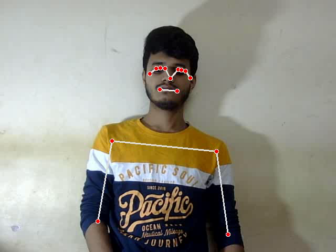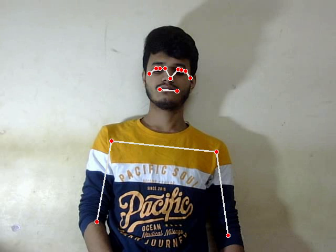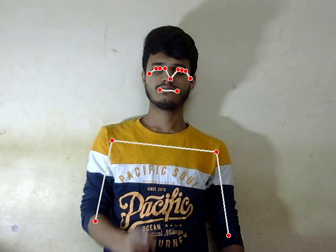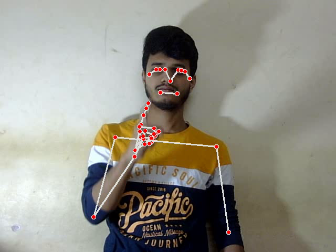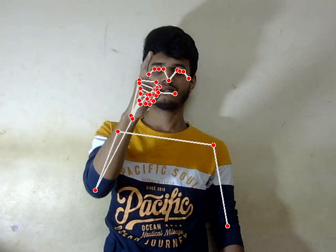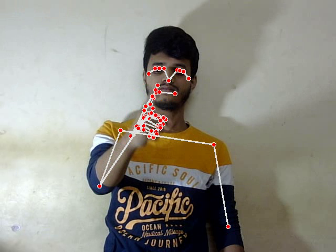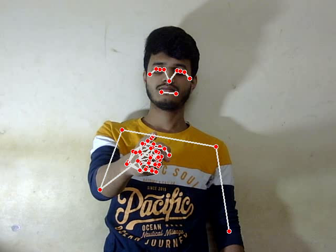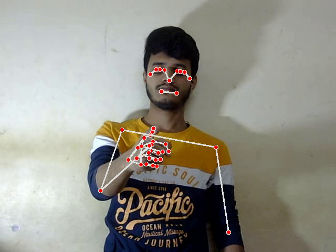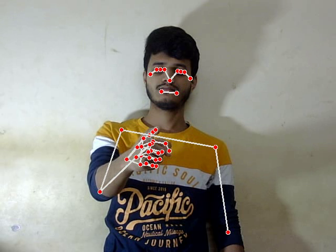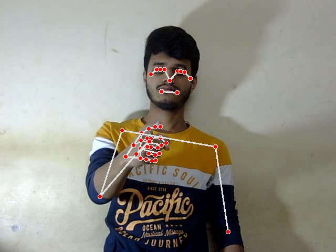you